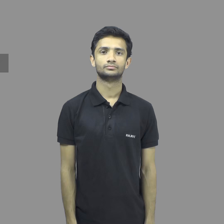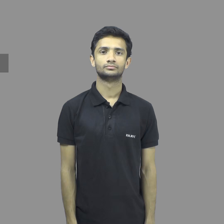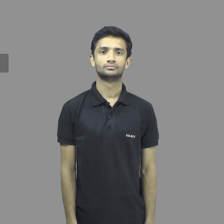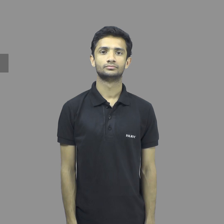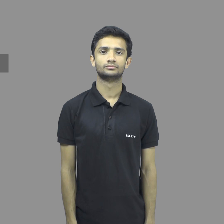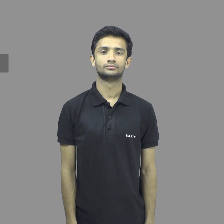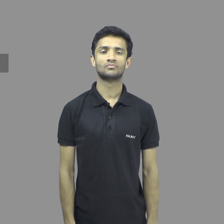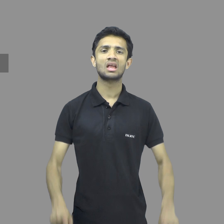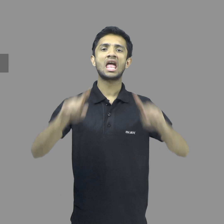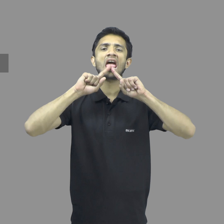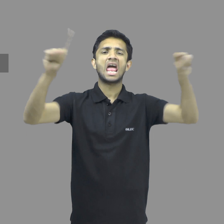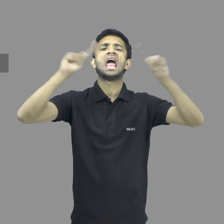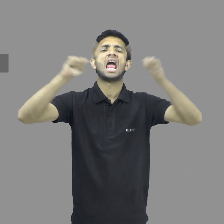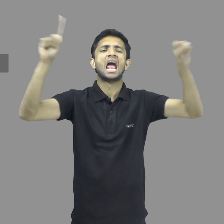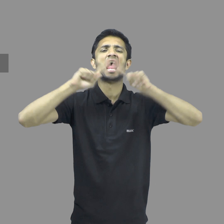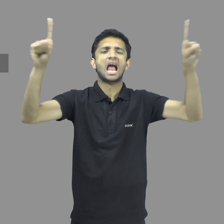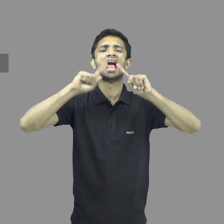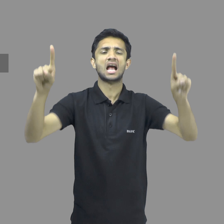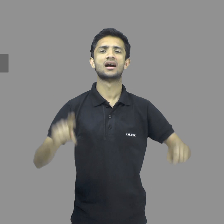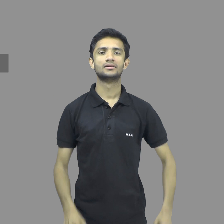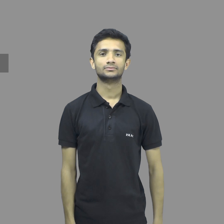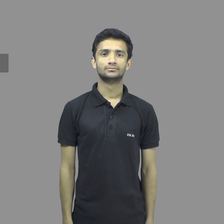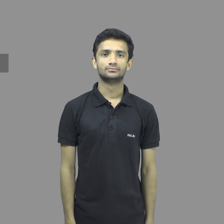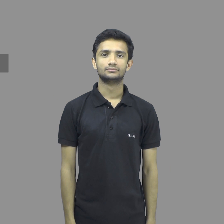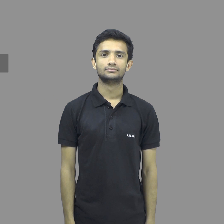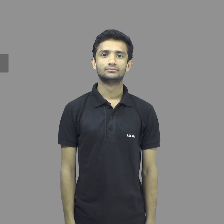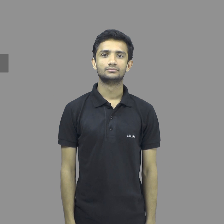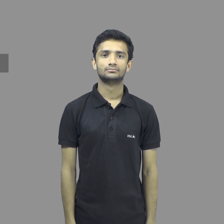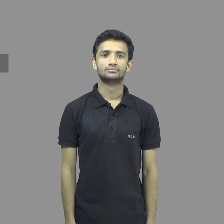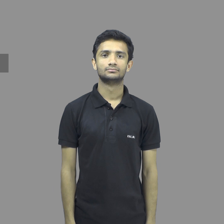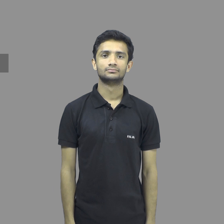Cry Bawl Scream